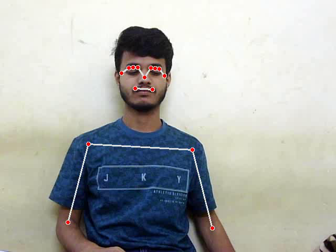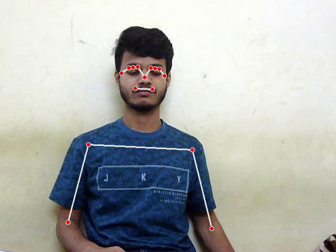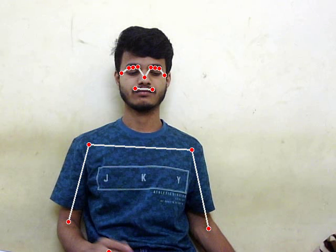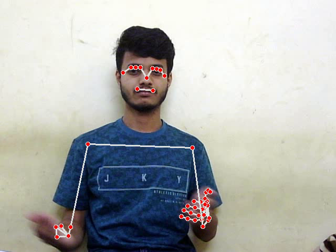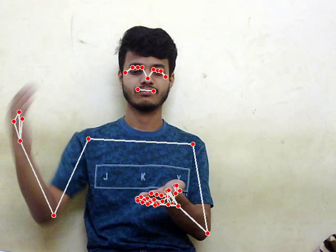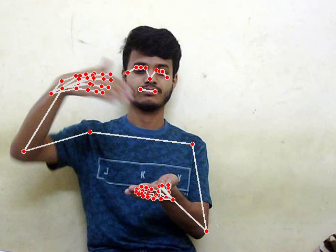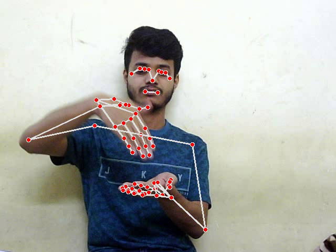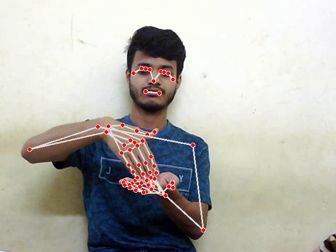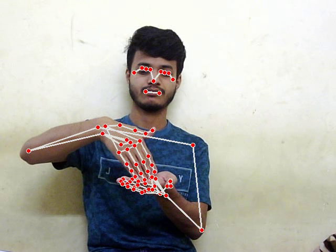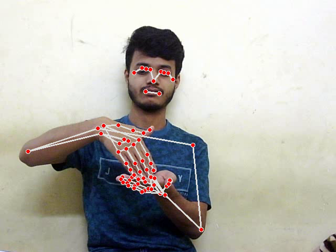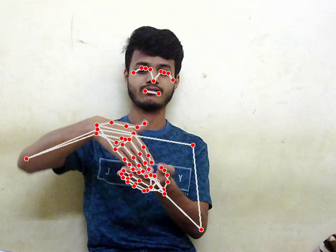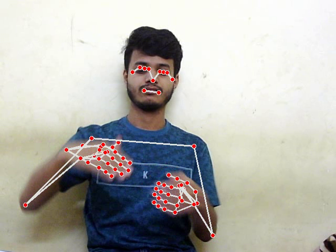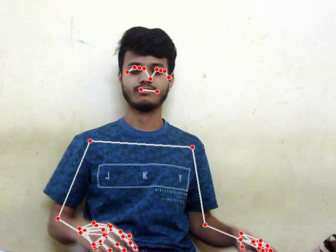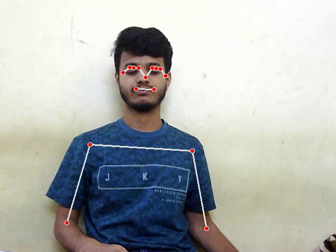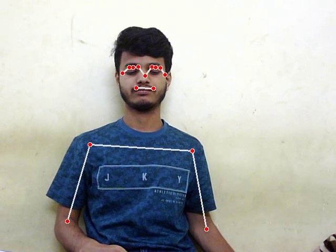again